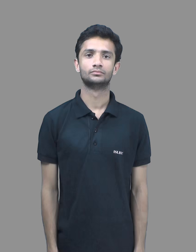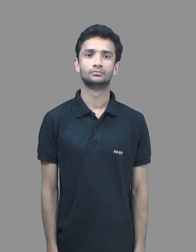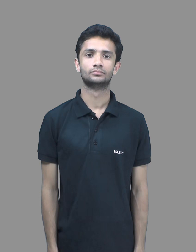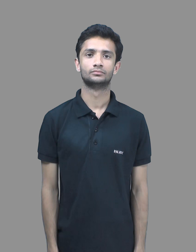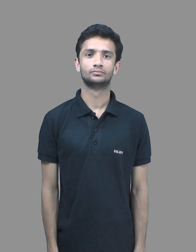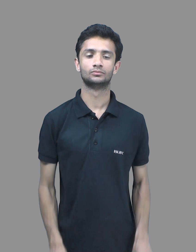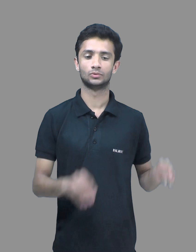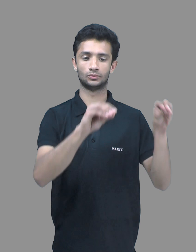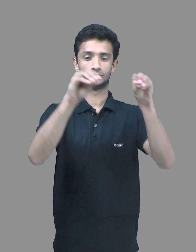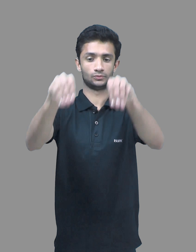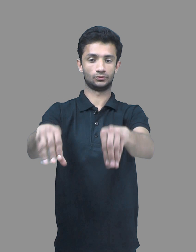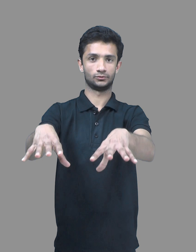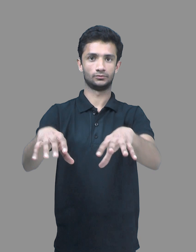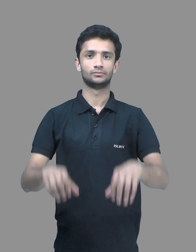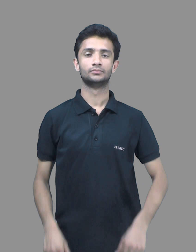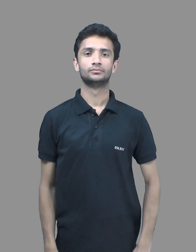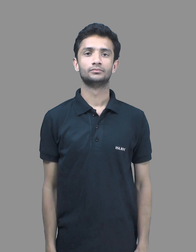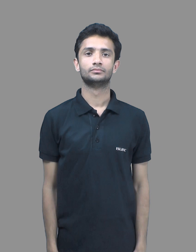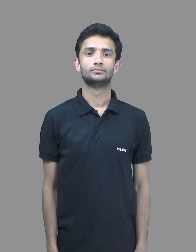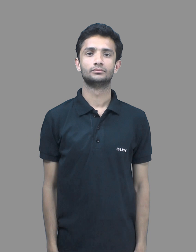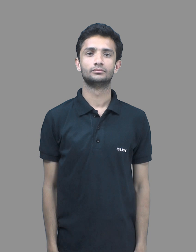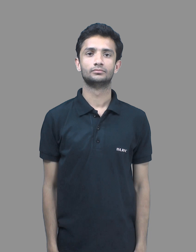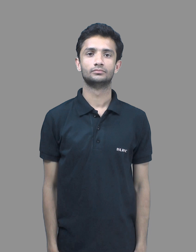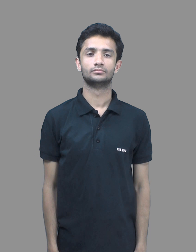Drop Let Go Put